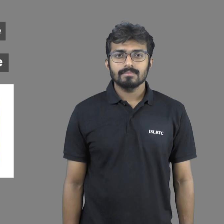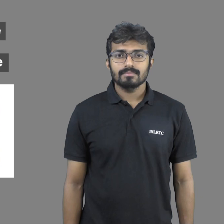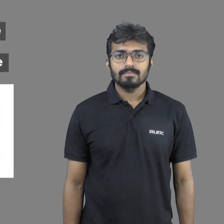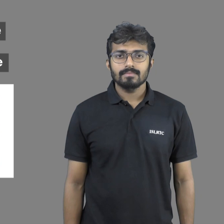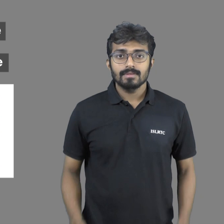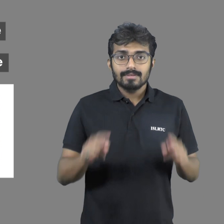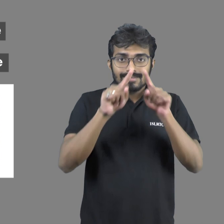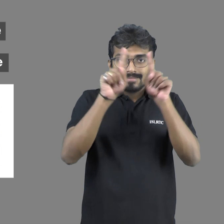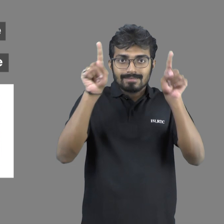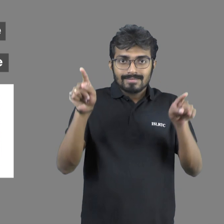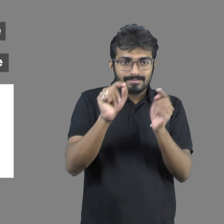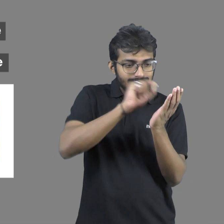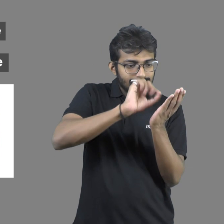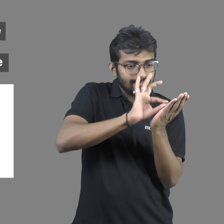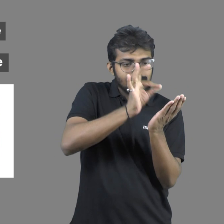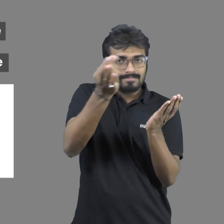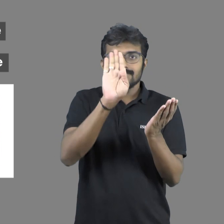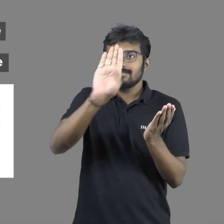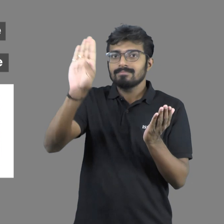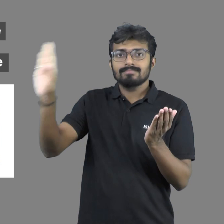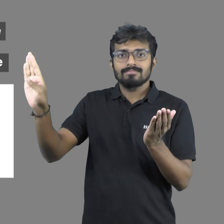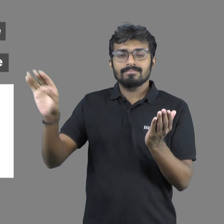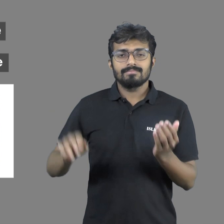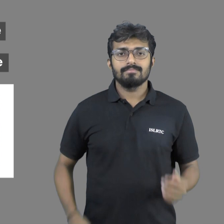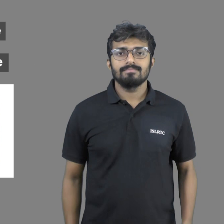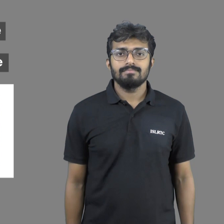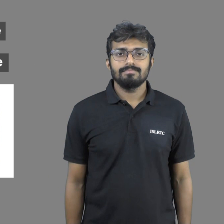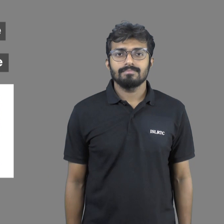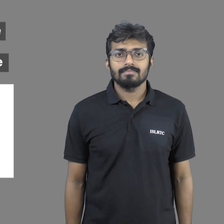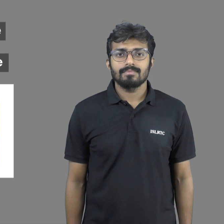Sticky Note Post-It Note